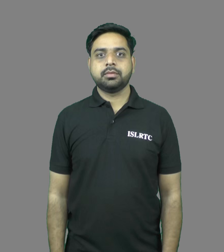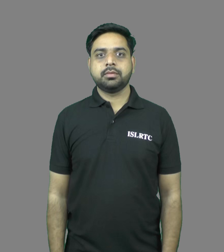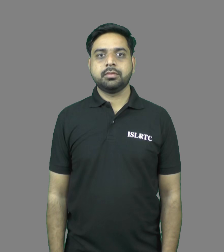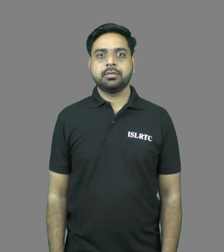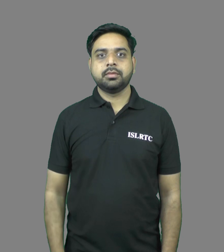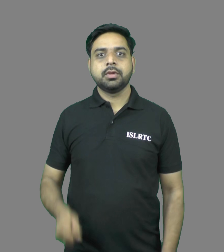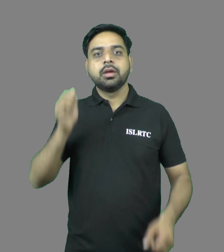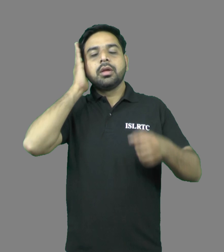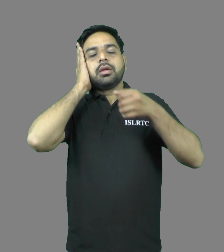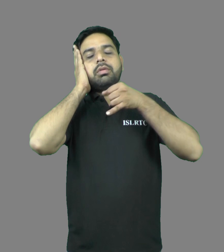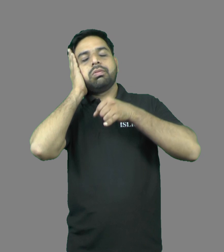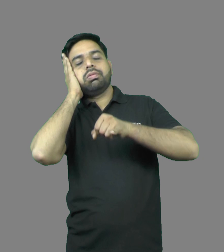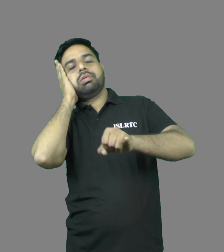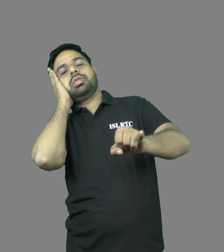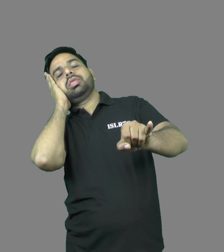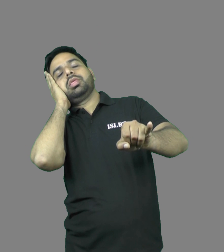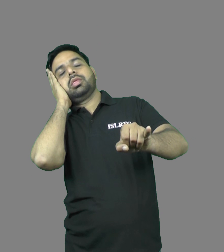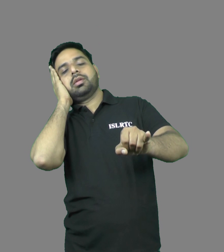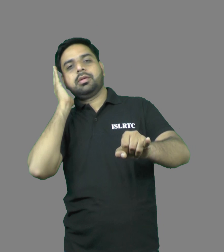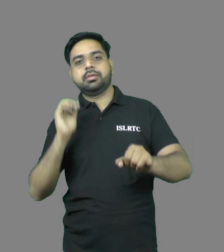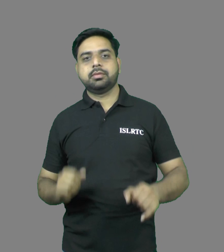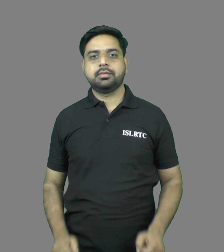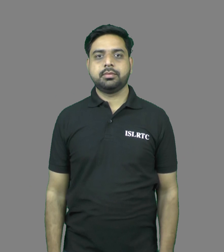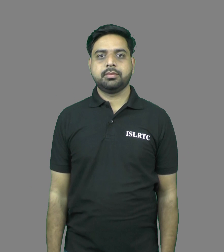Bedwetting